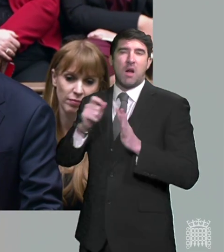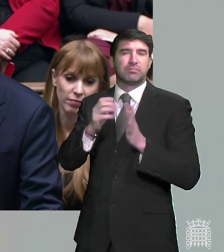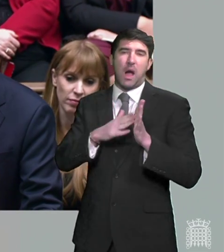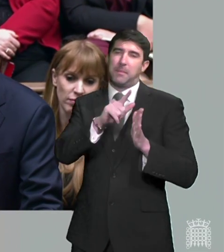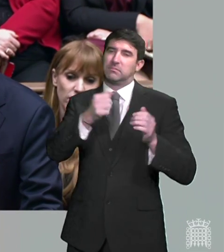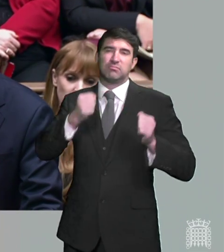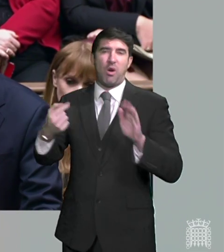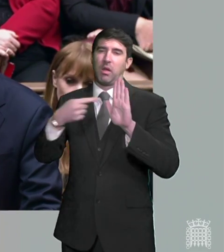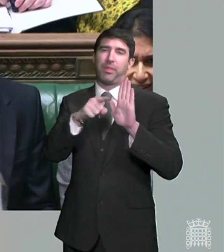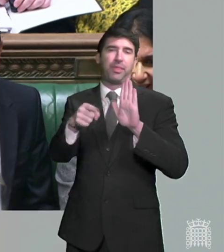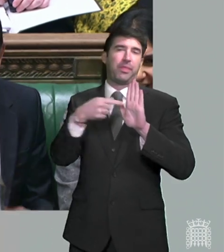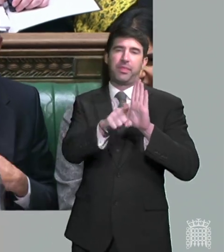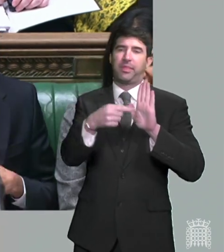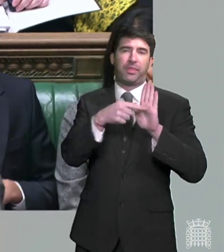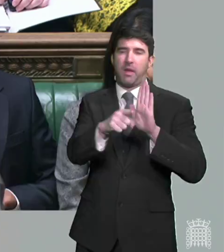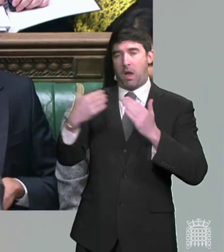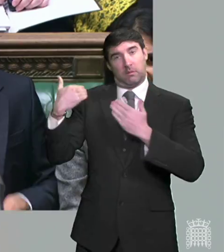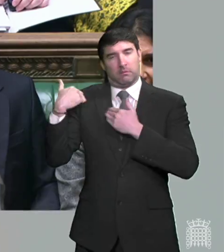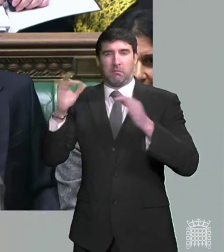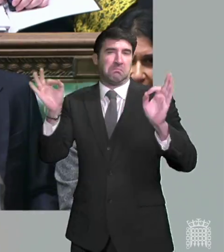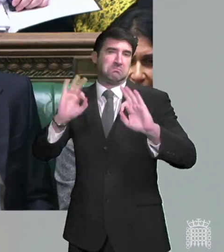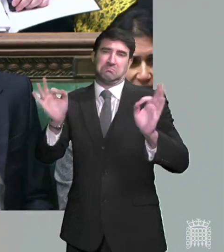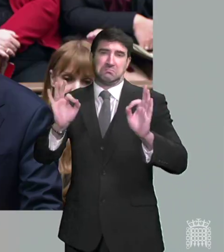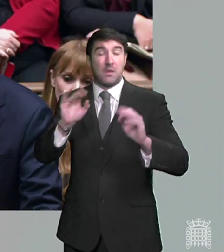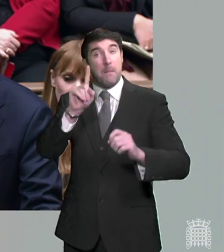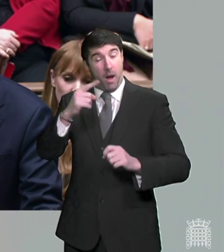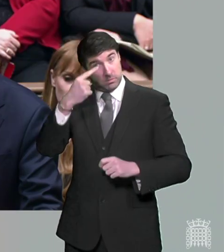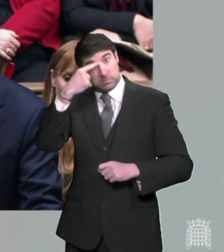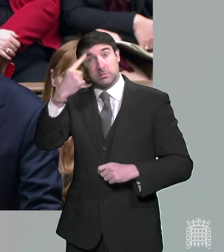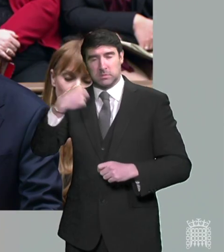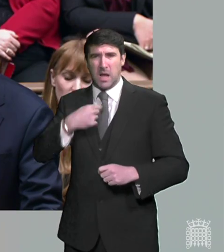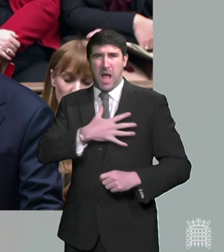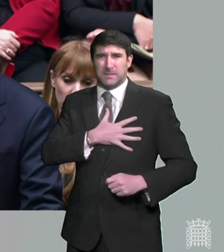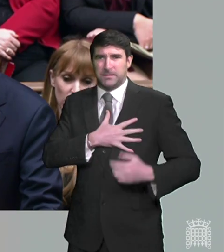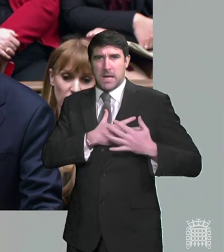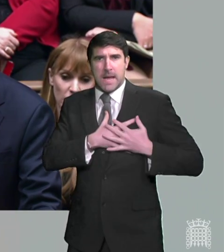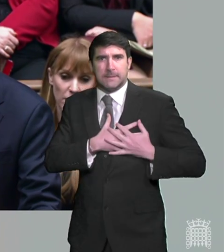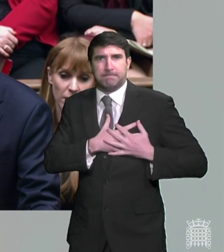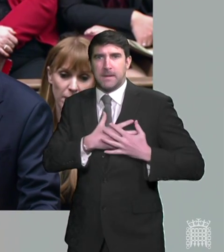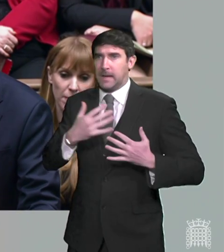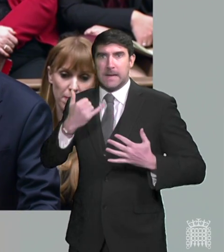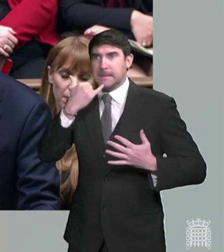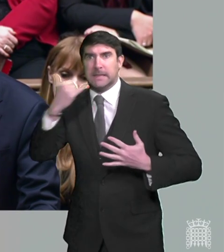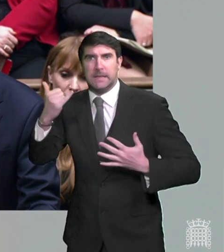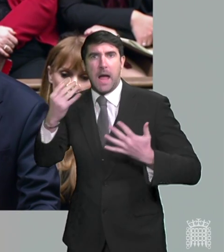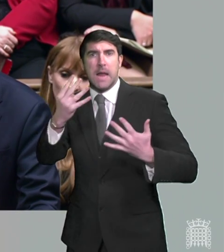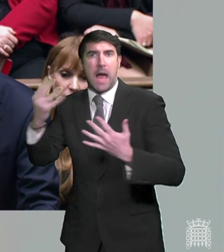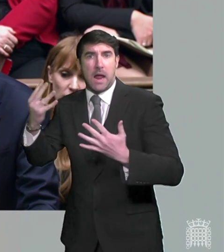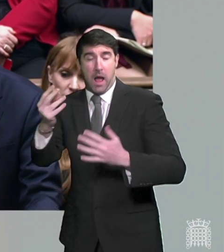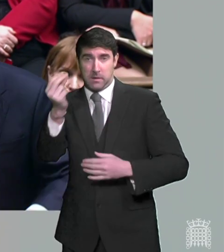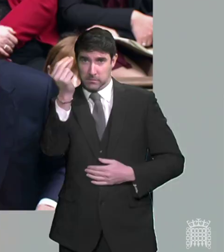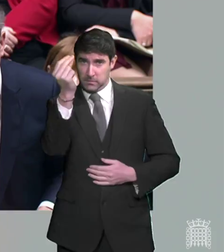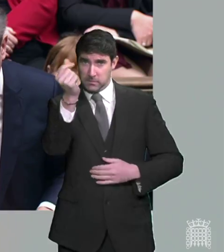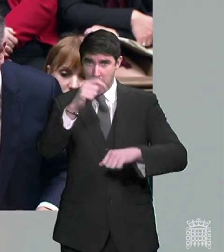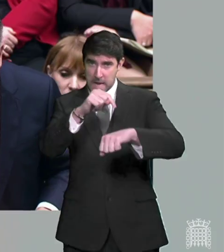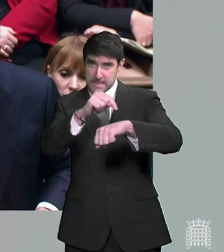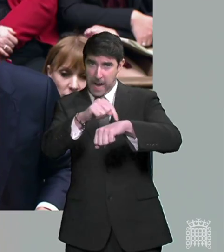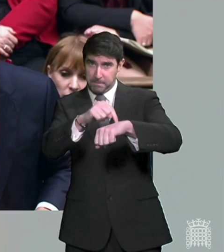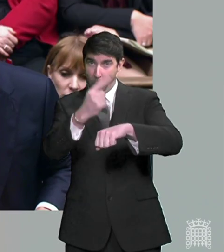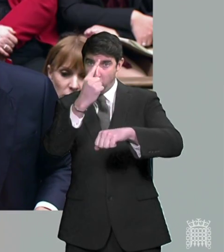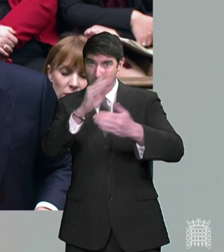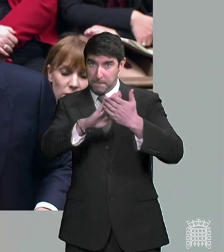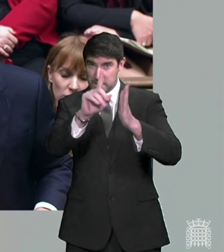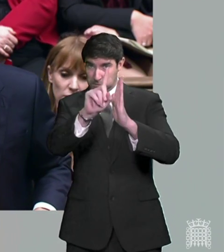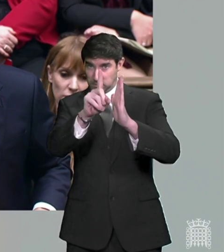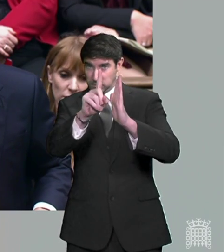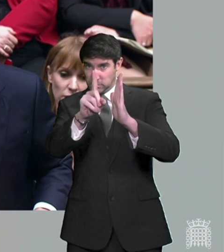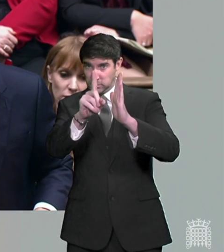The Prime Minister can deflect all he likes but, for a person suffering chest pains, the clock starts ticking straightaway—every minute counts.